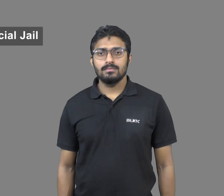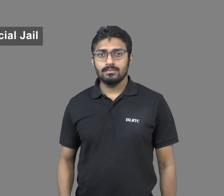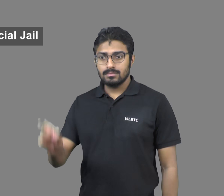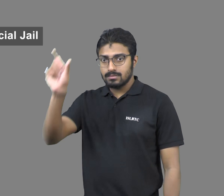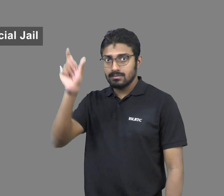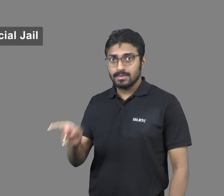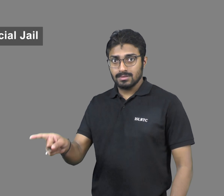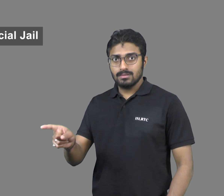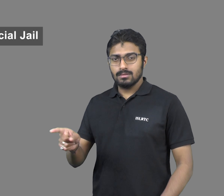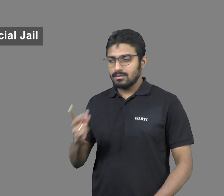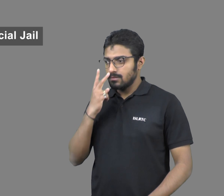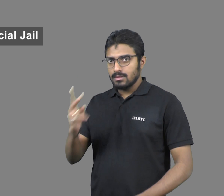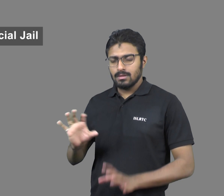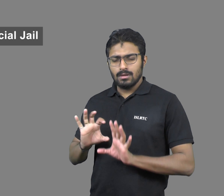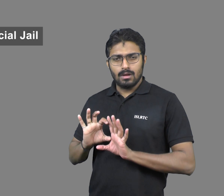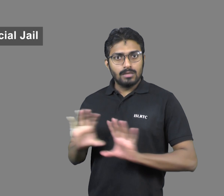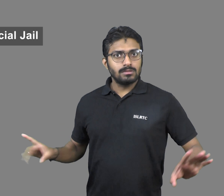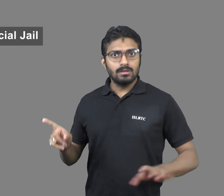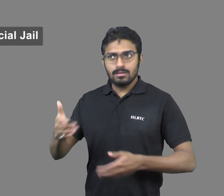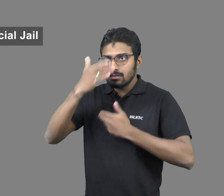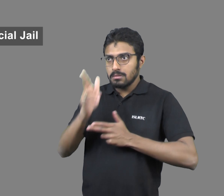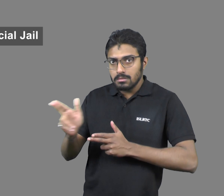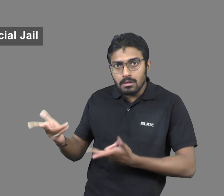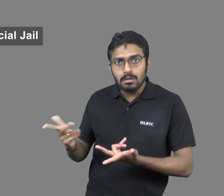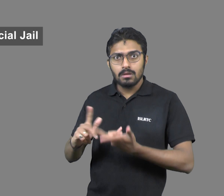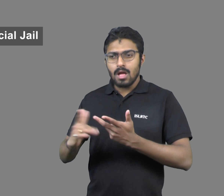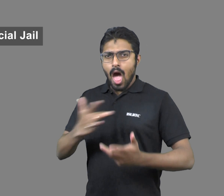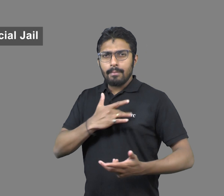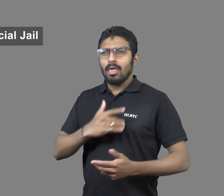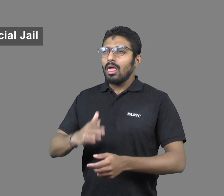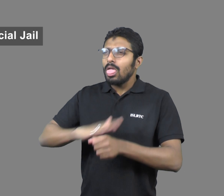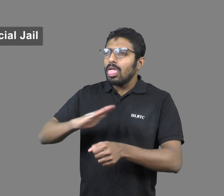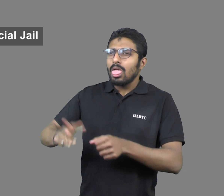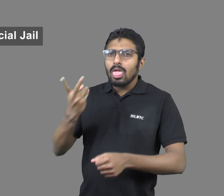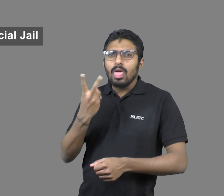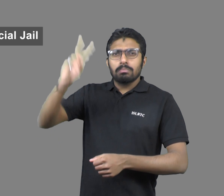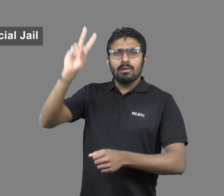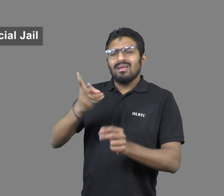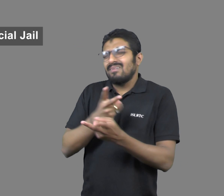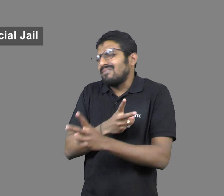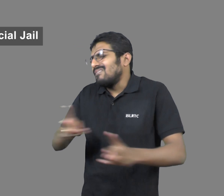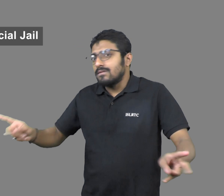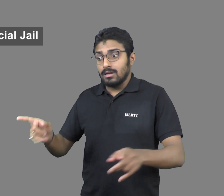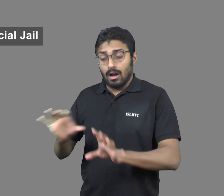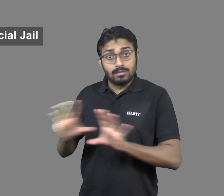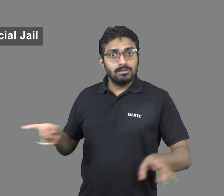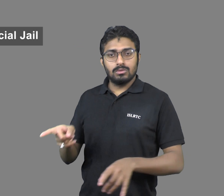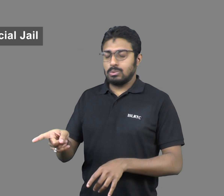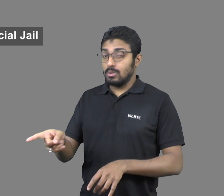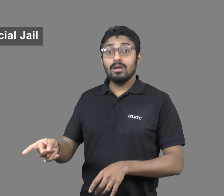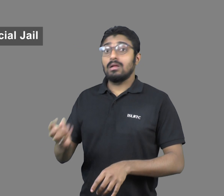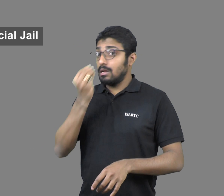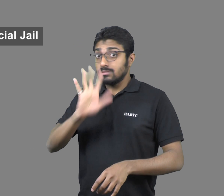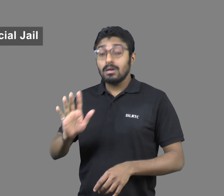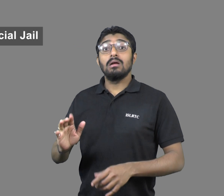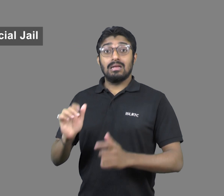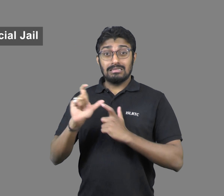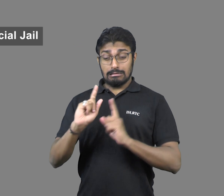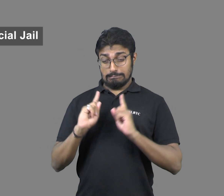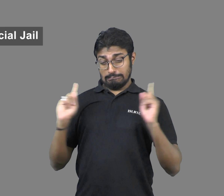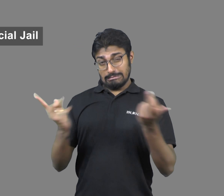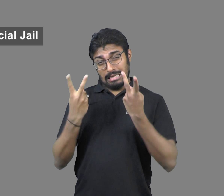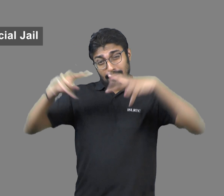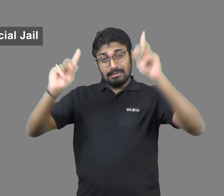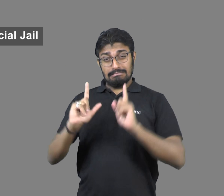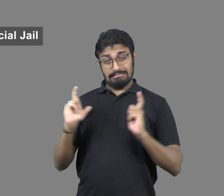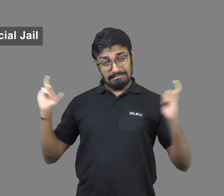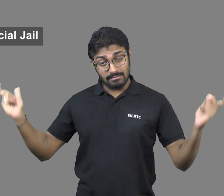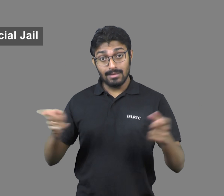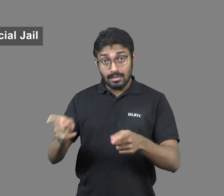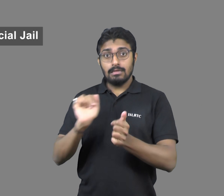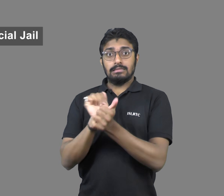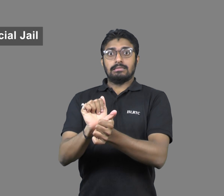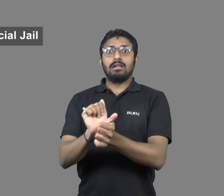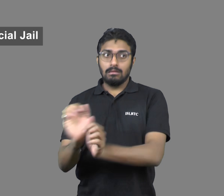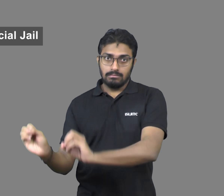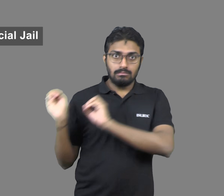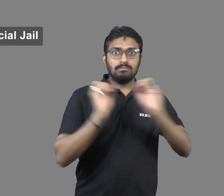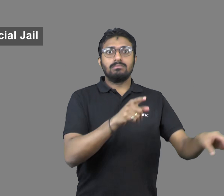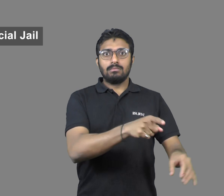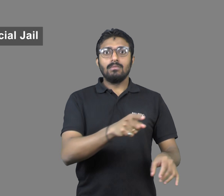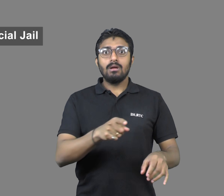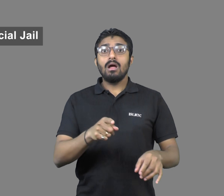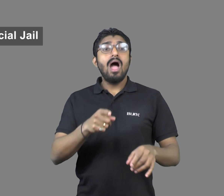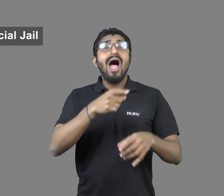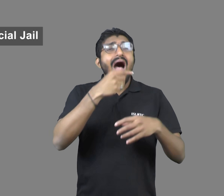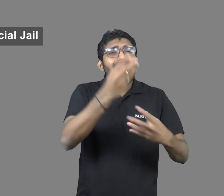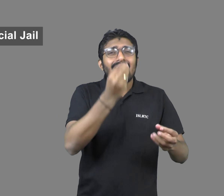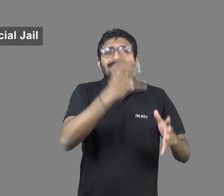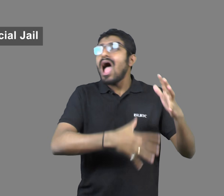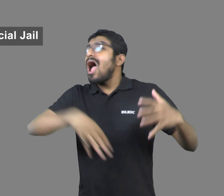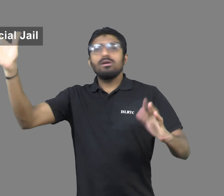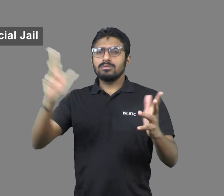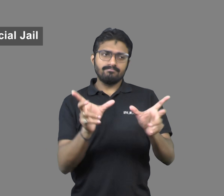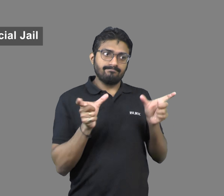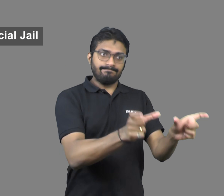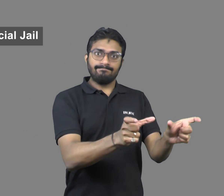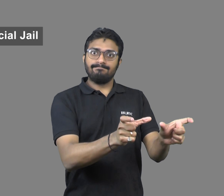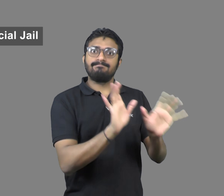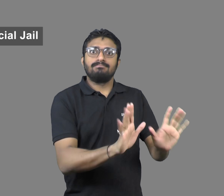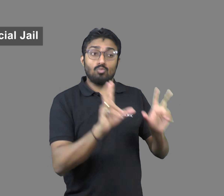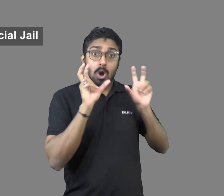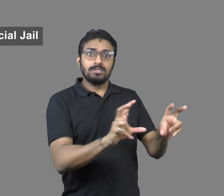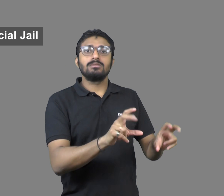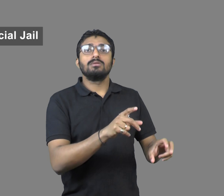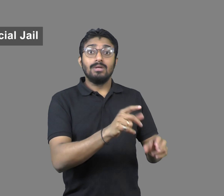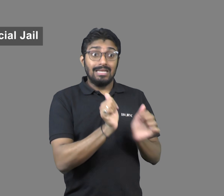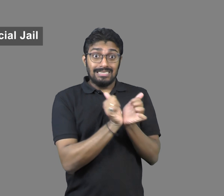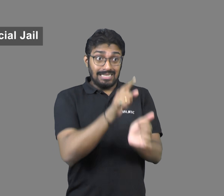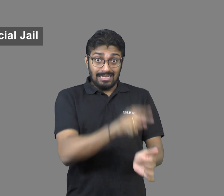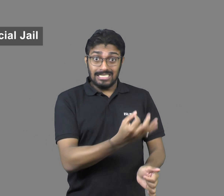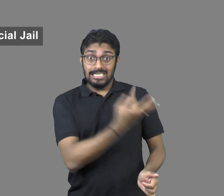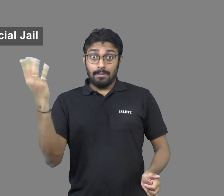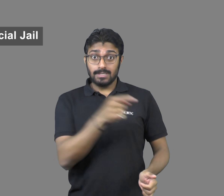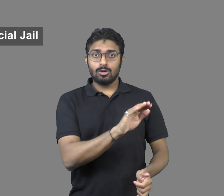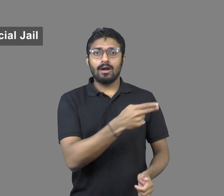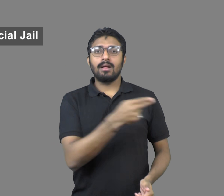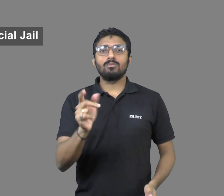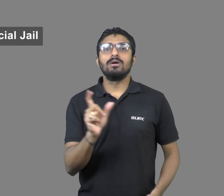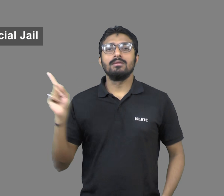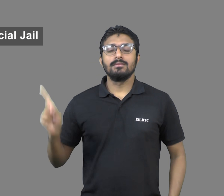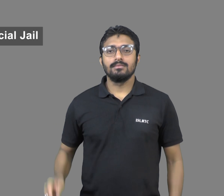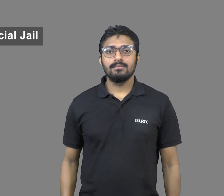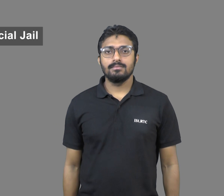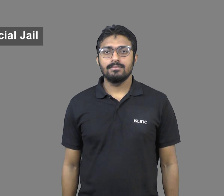Special Jail